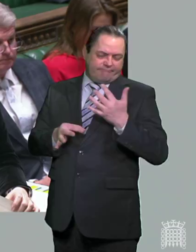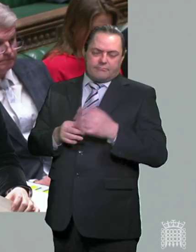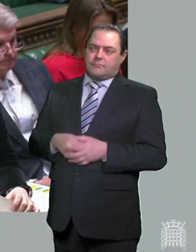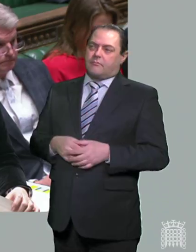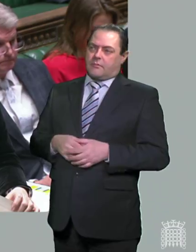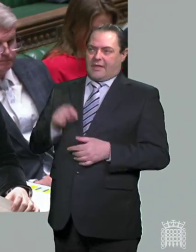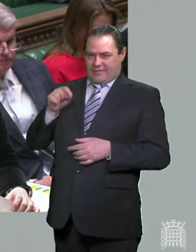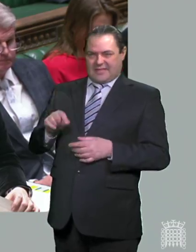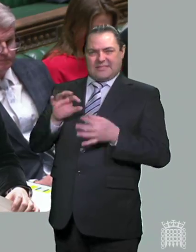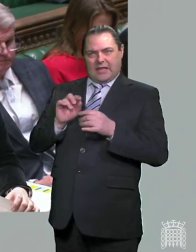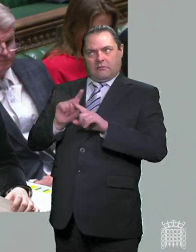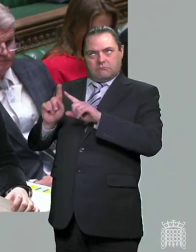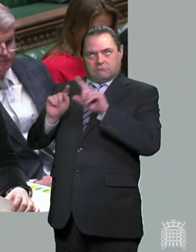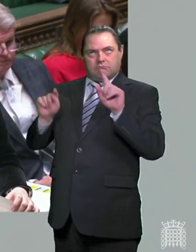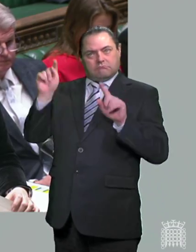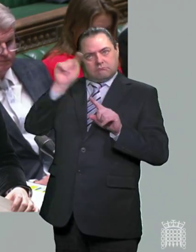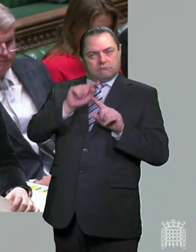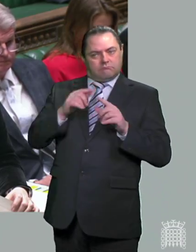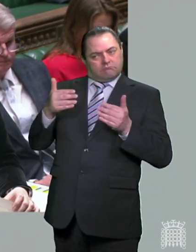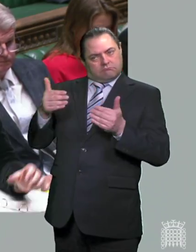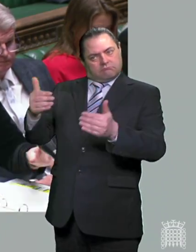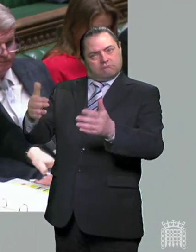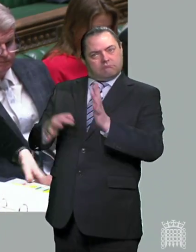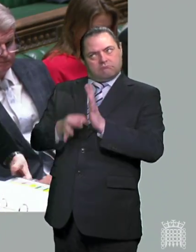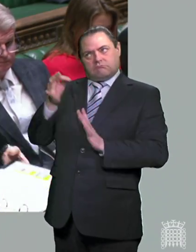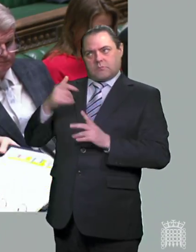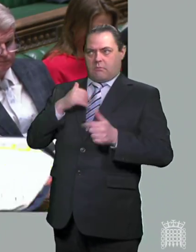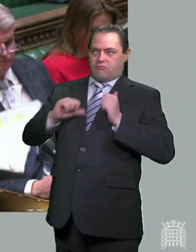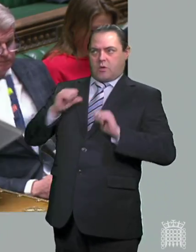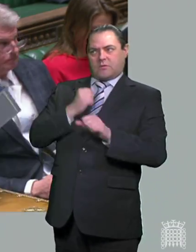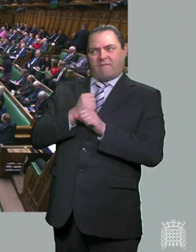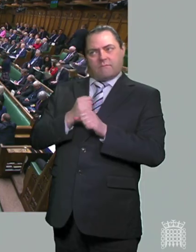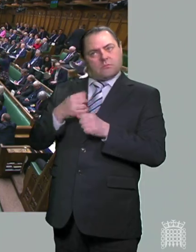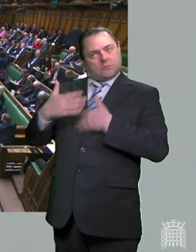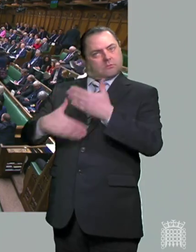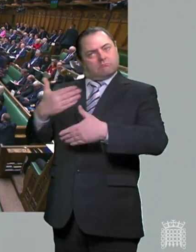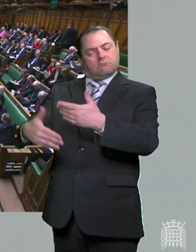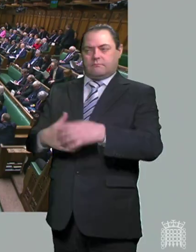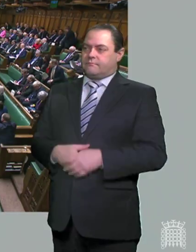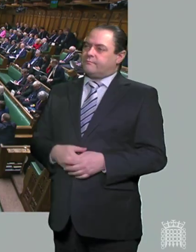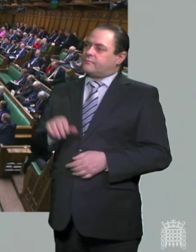This is part of a wider picture and we are advancing. I am very proud of what the Government are doing.